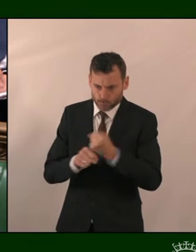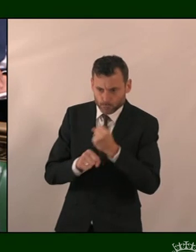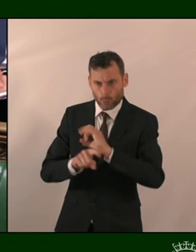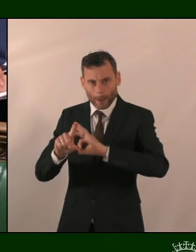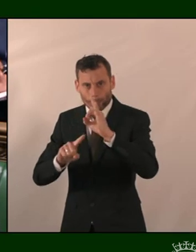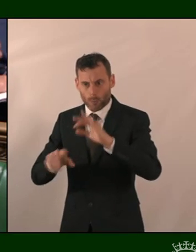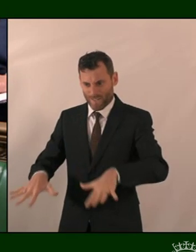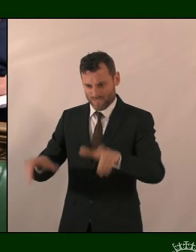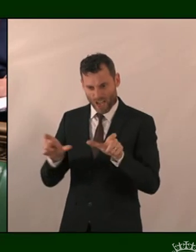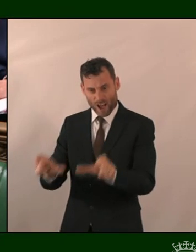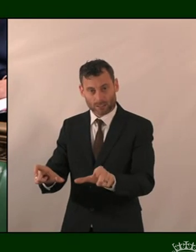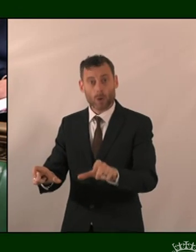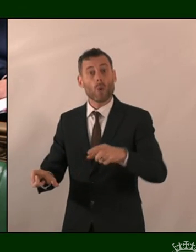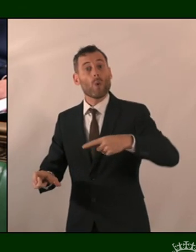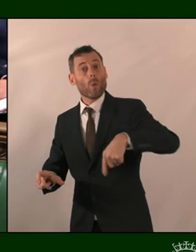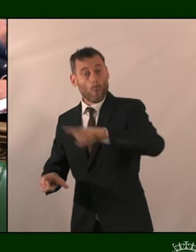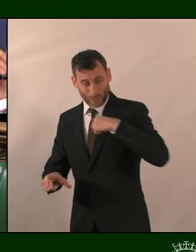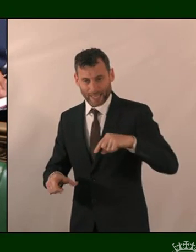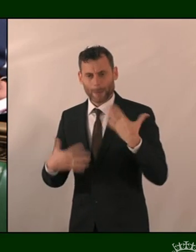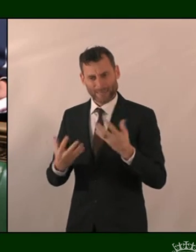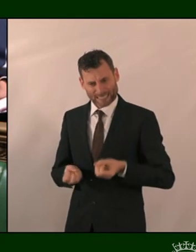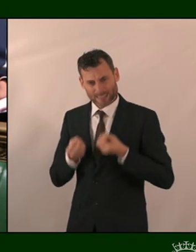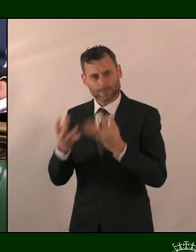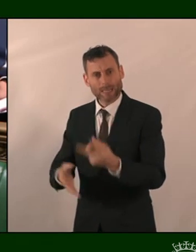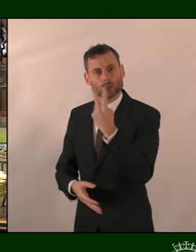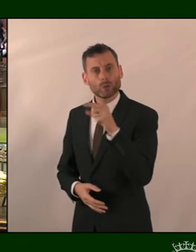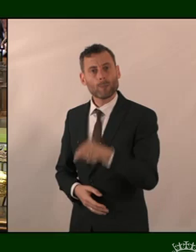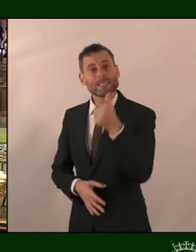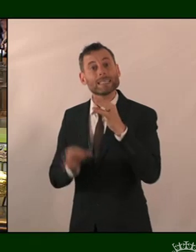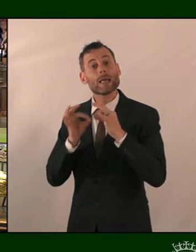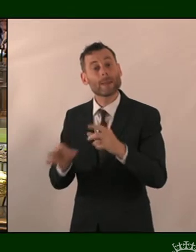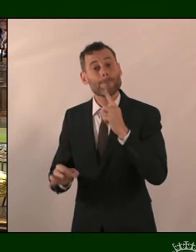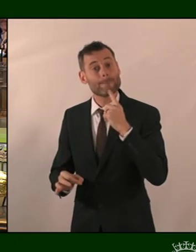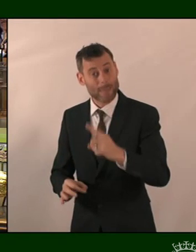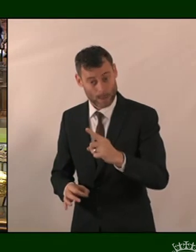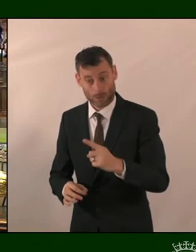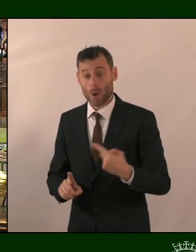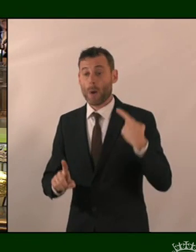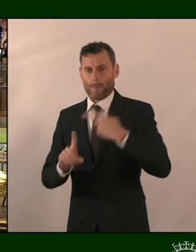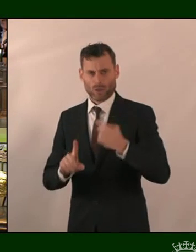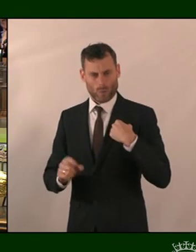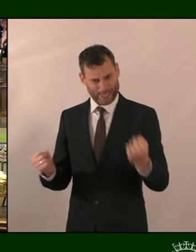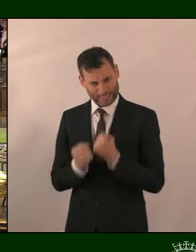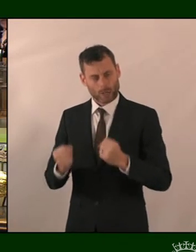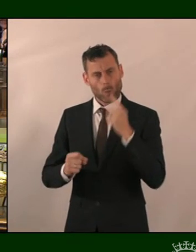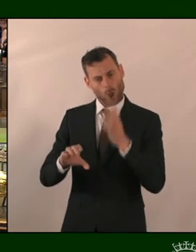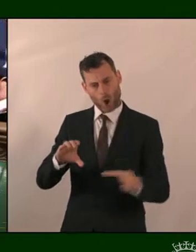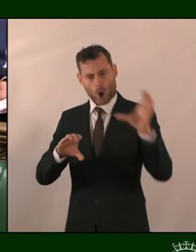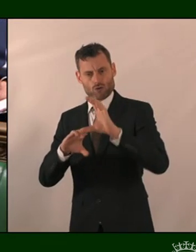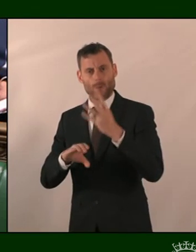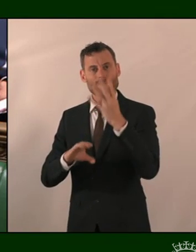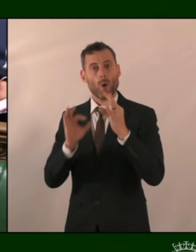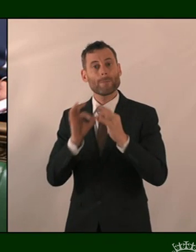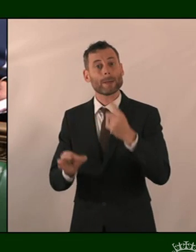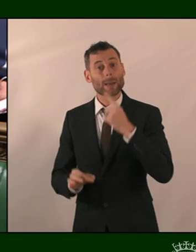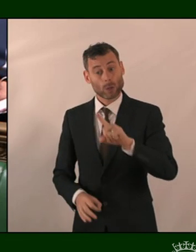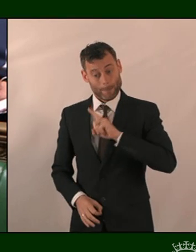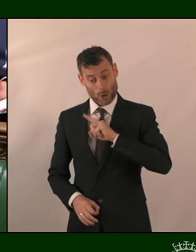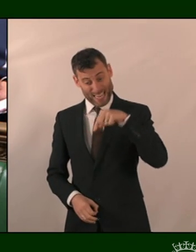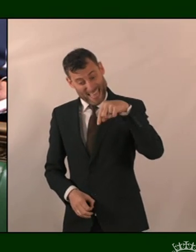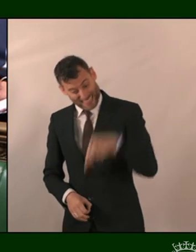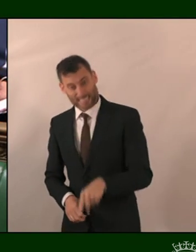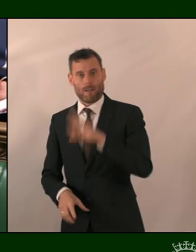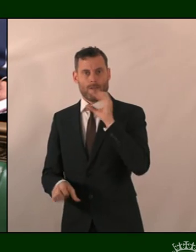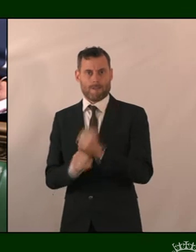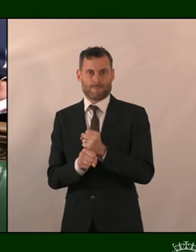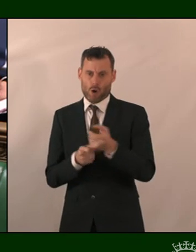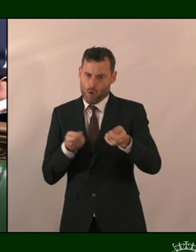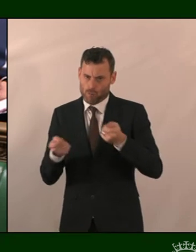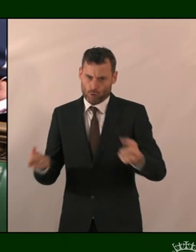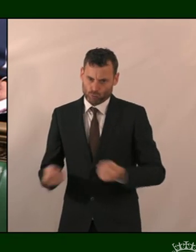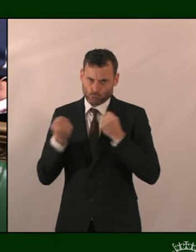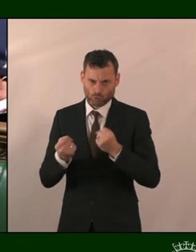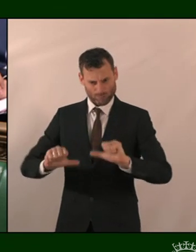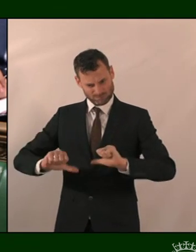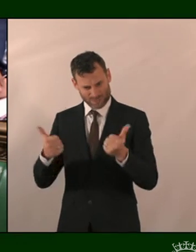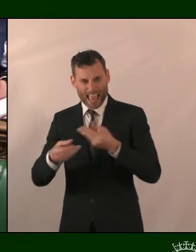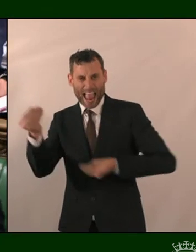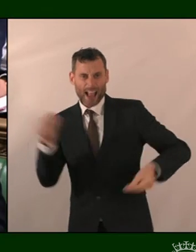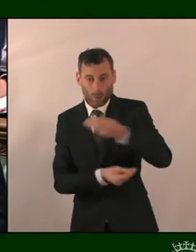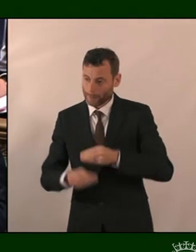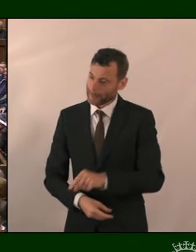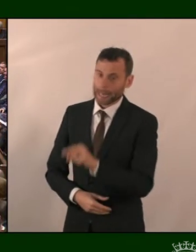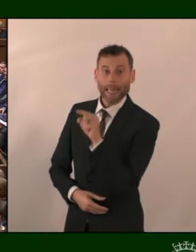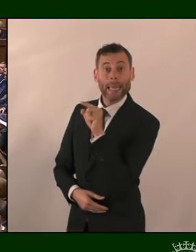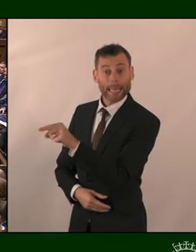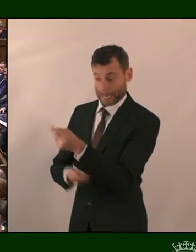The reason we can do so, the reason we have been able to commit £2.6 billion for flood defences and the reason we are able to pledge another £4 billion is because this Government are running a strong, successful and robust economy, which he would ruin.